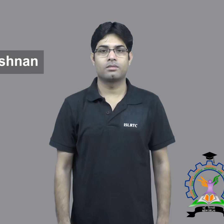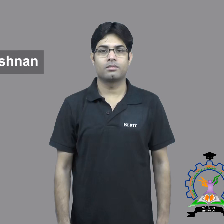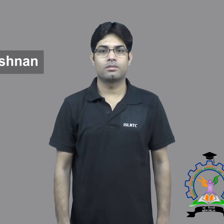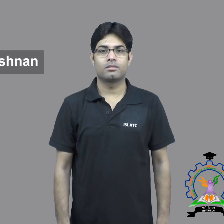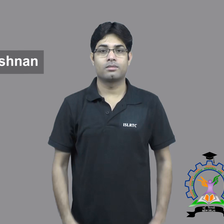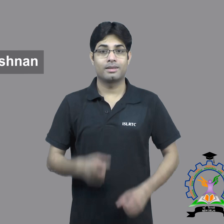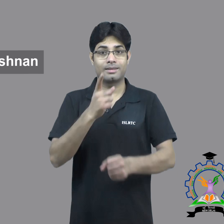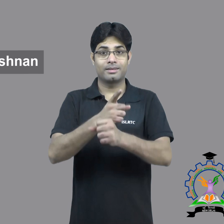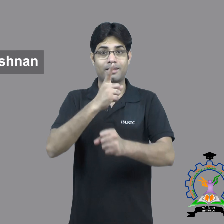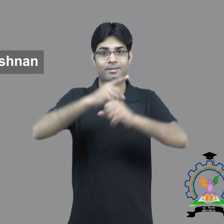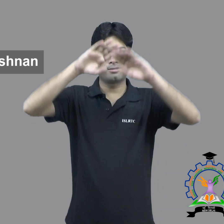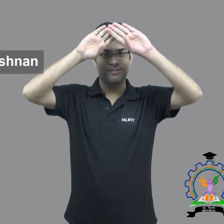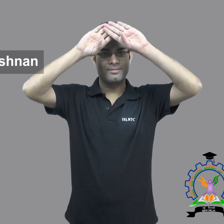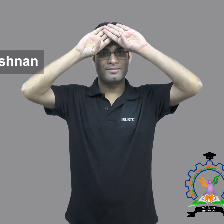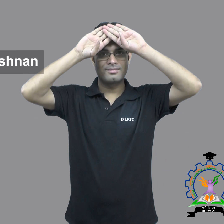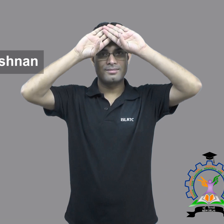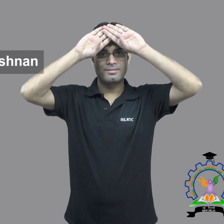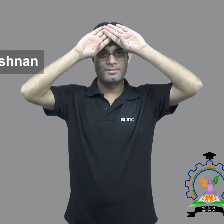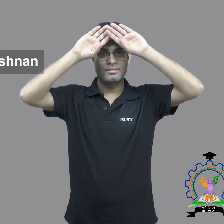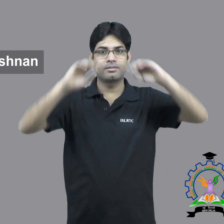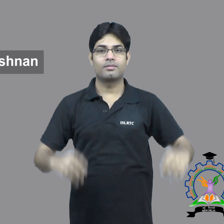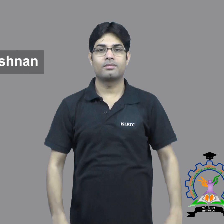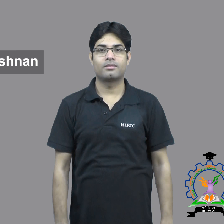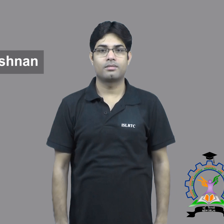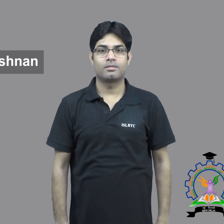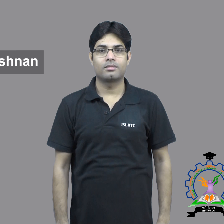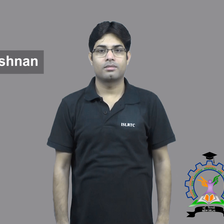Sarvepalli Radhakrishnan